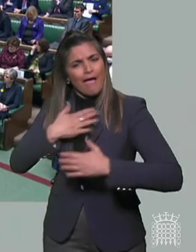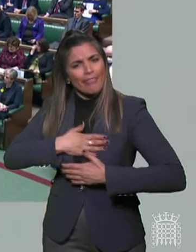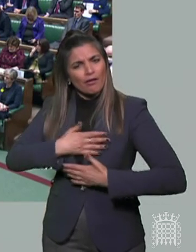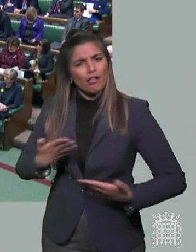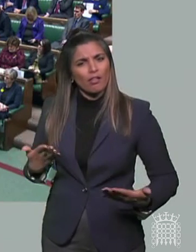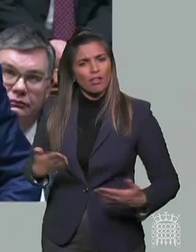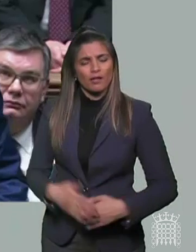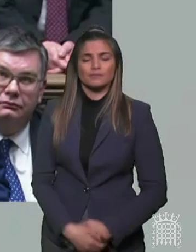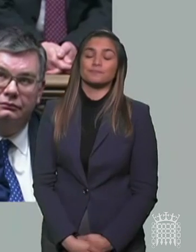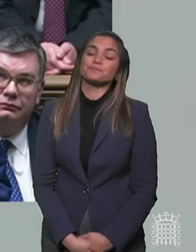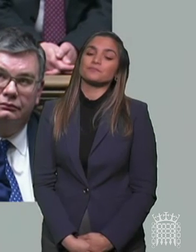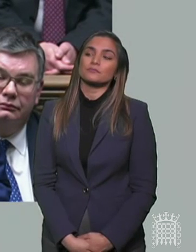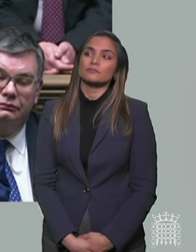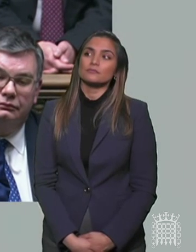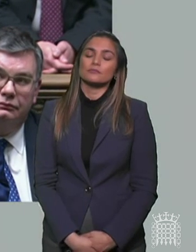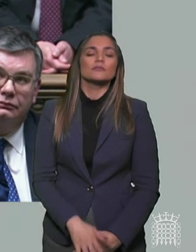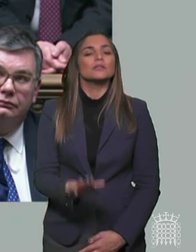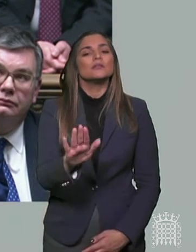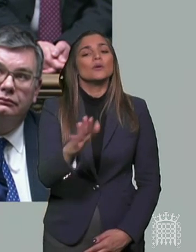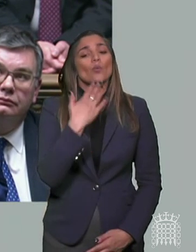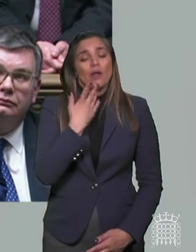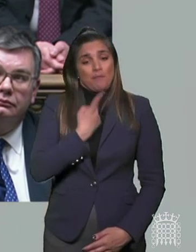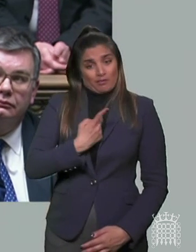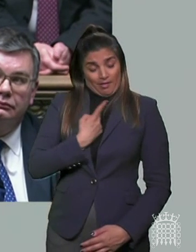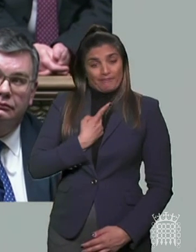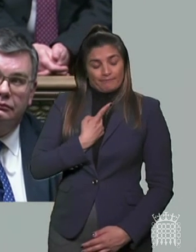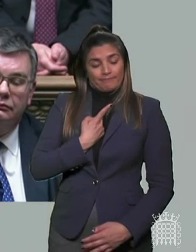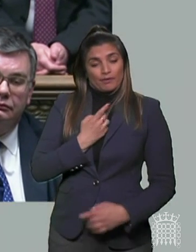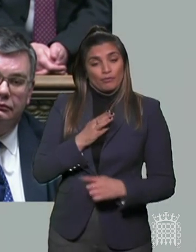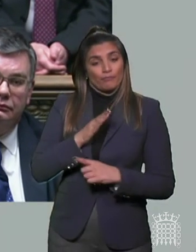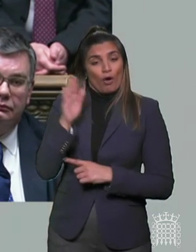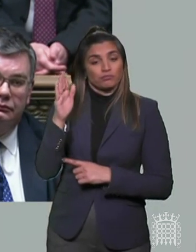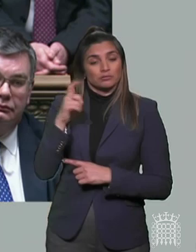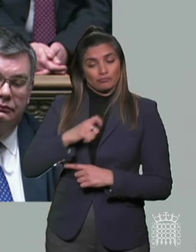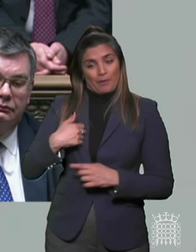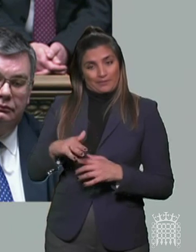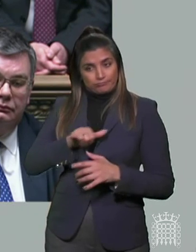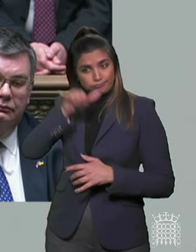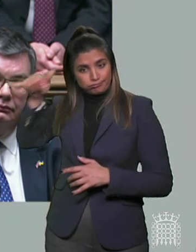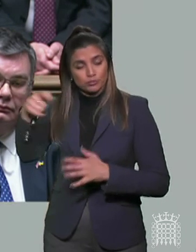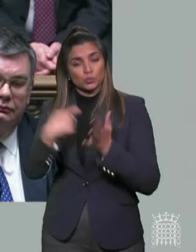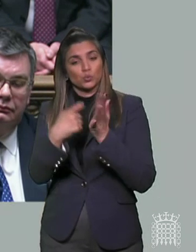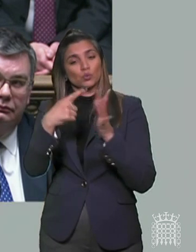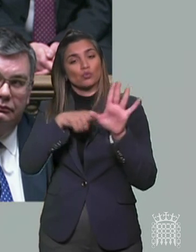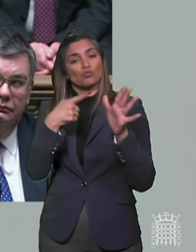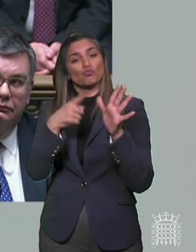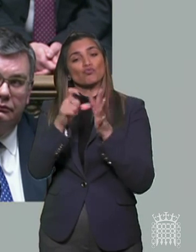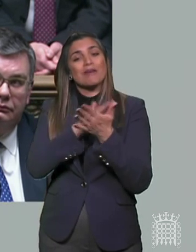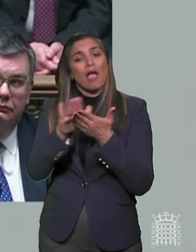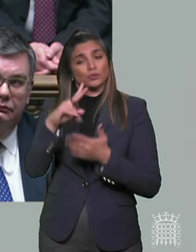I went to Riyadh twice when I was Foreign Secretary, and I know the Prime Minister will be raising these issues again.